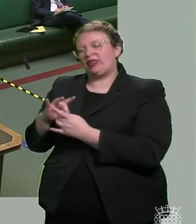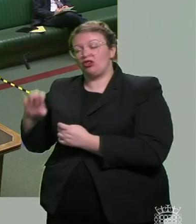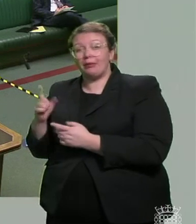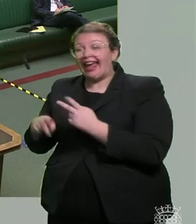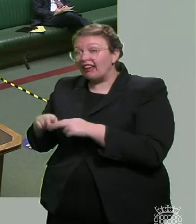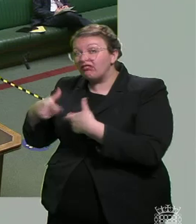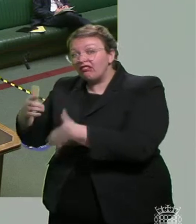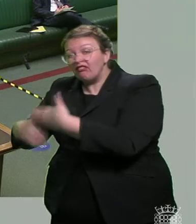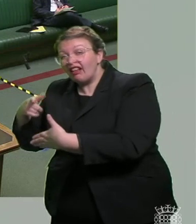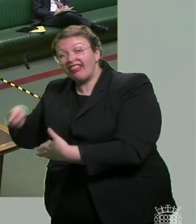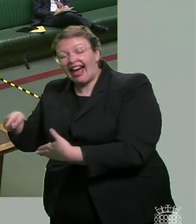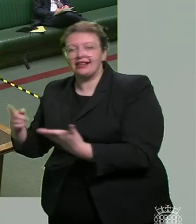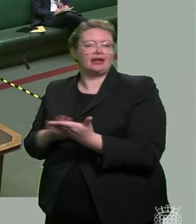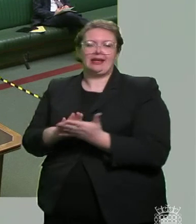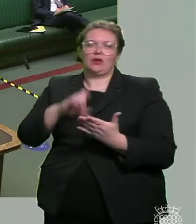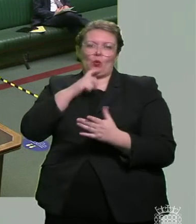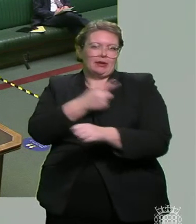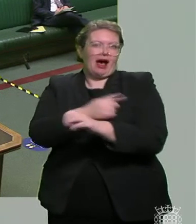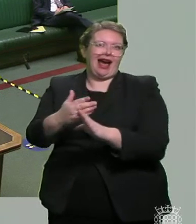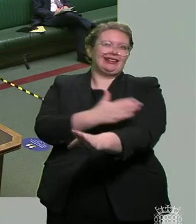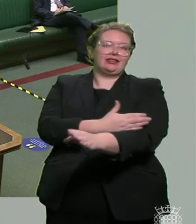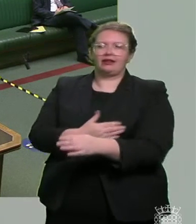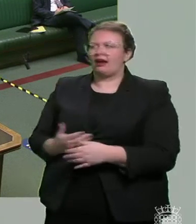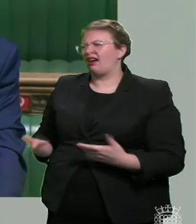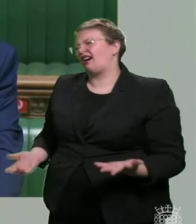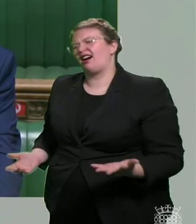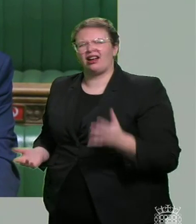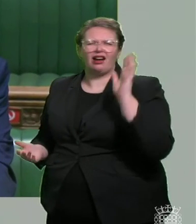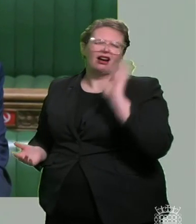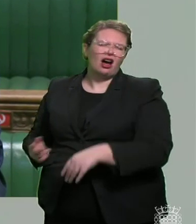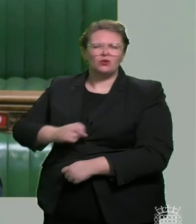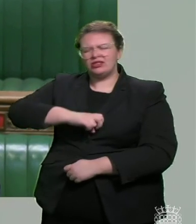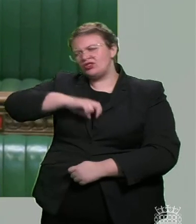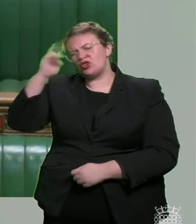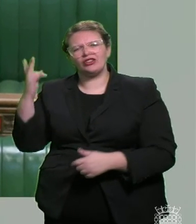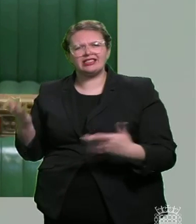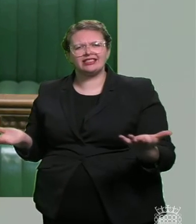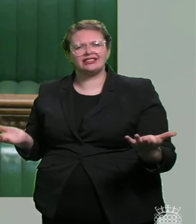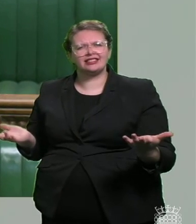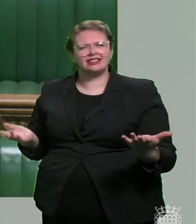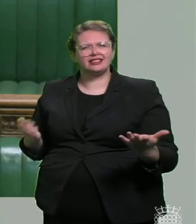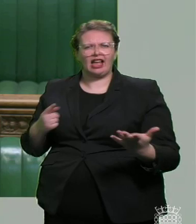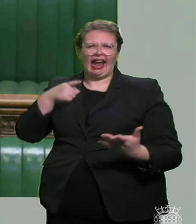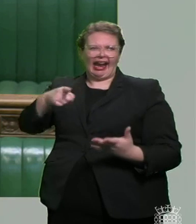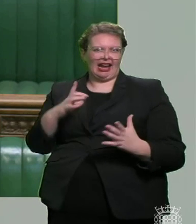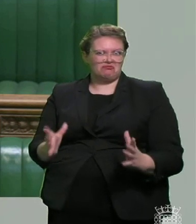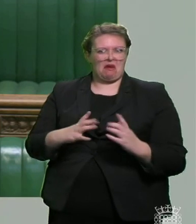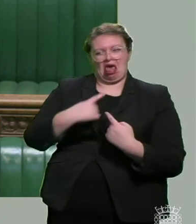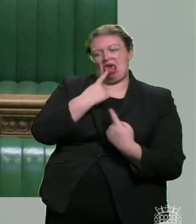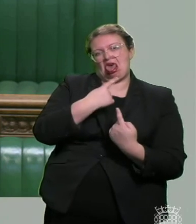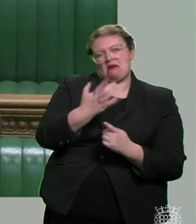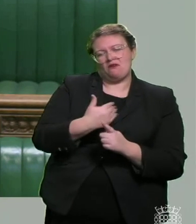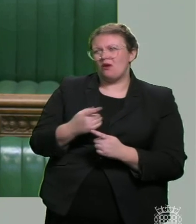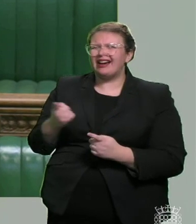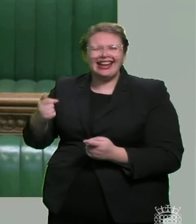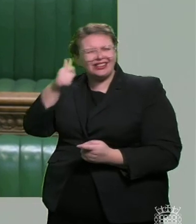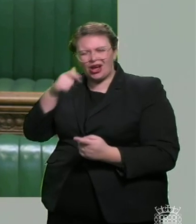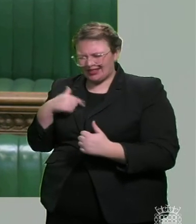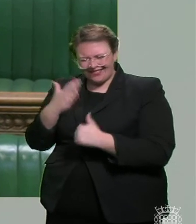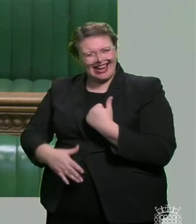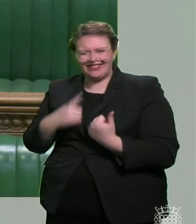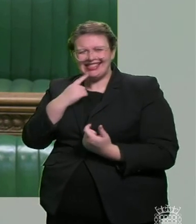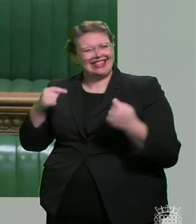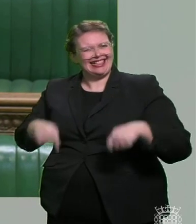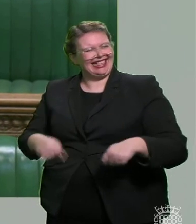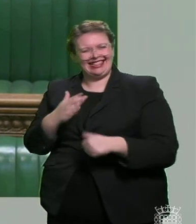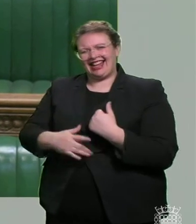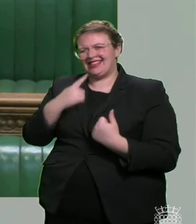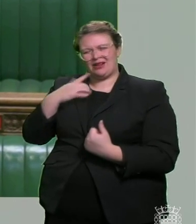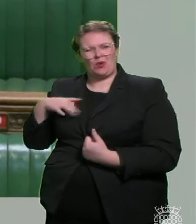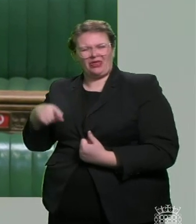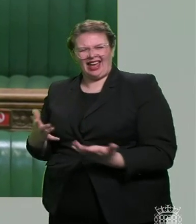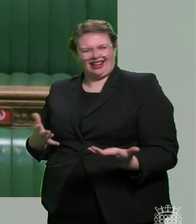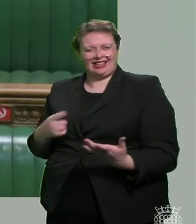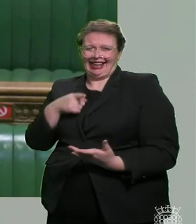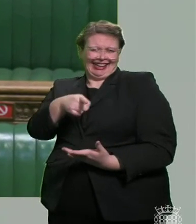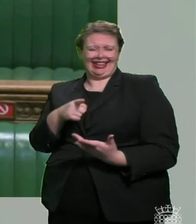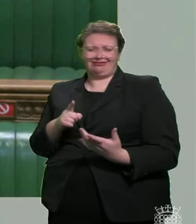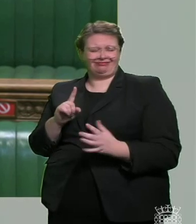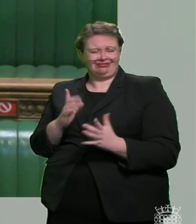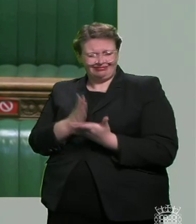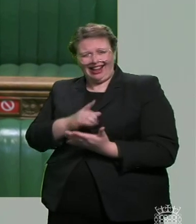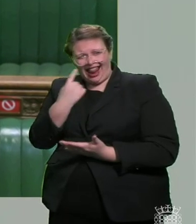Complete nonsense. Don’t let the truth get in the way of a pre-prepared gag: the Prime Minister knows that I have never said that, from this Dispatch Box or anywhere else, but the truth escapes him.